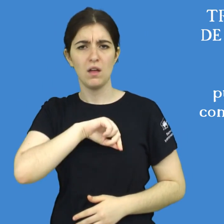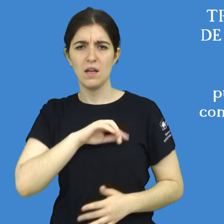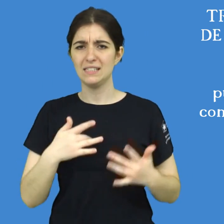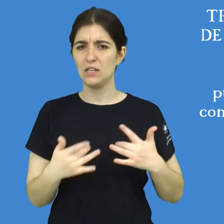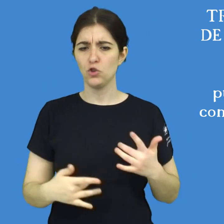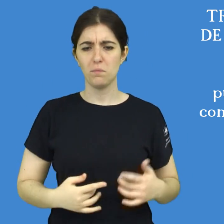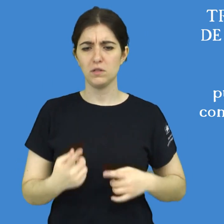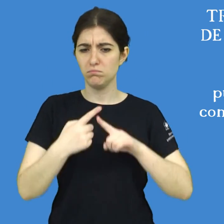síntoma